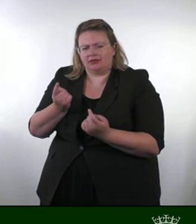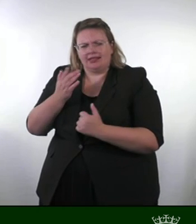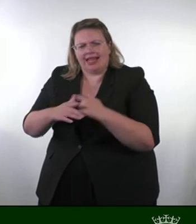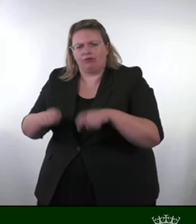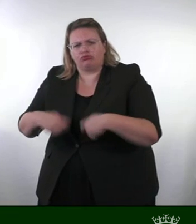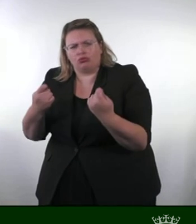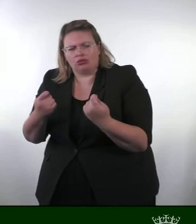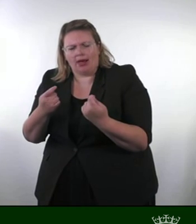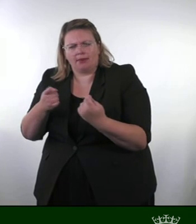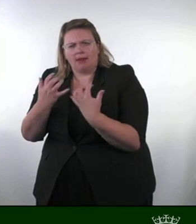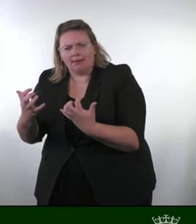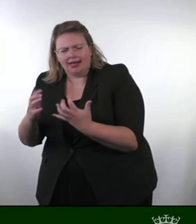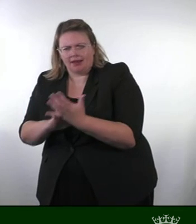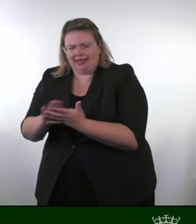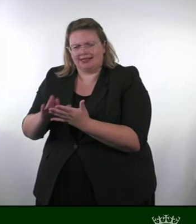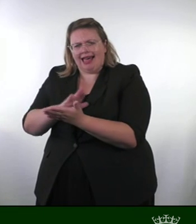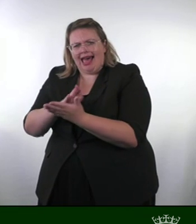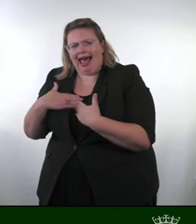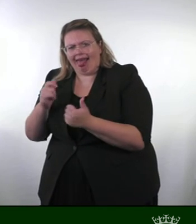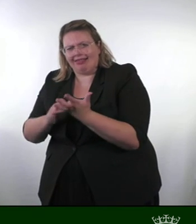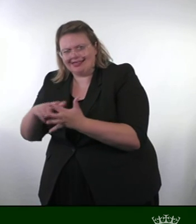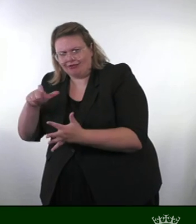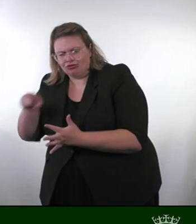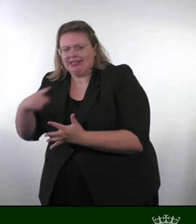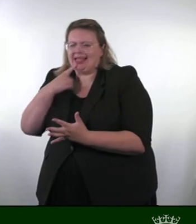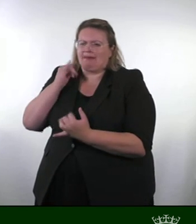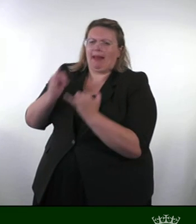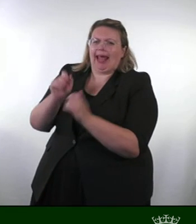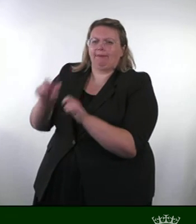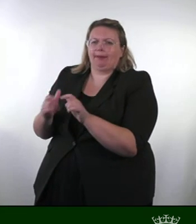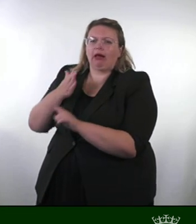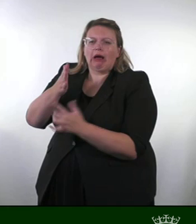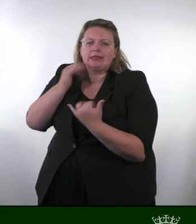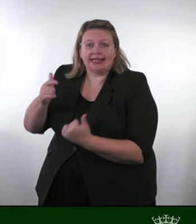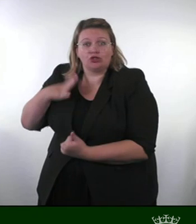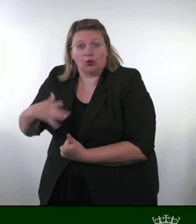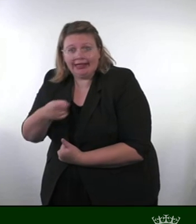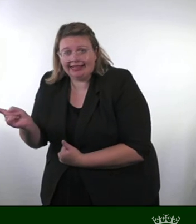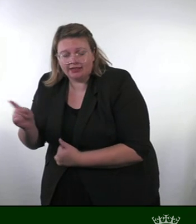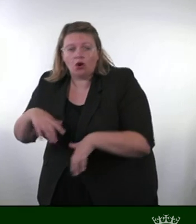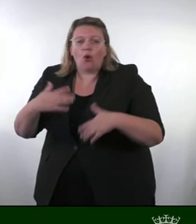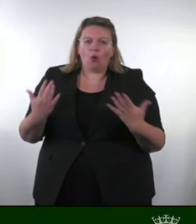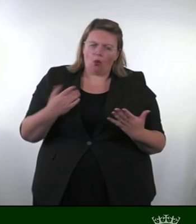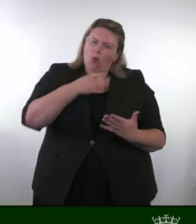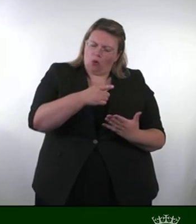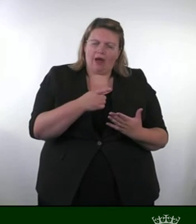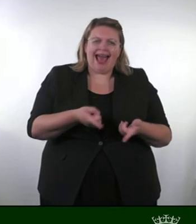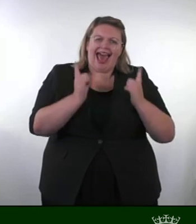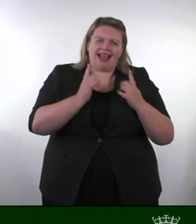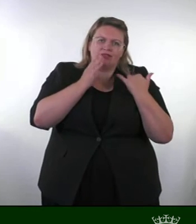So who is right—the director of Test and Trace, who says it is a laboratory problem, or the Health Secretary, who says it is the public’s fault?